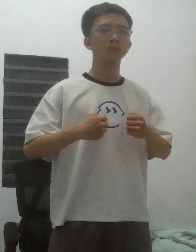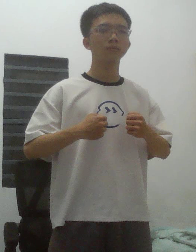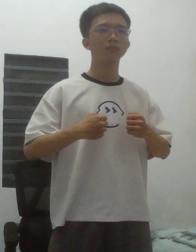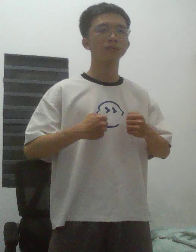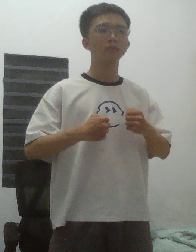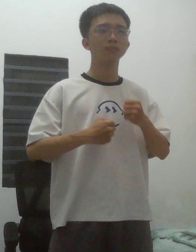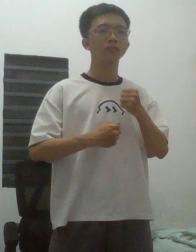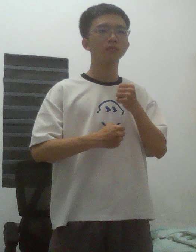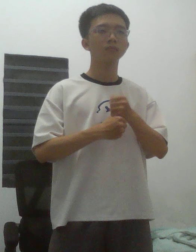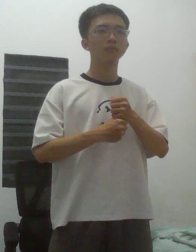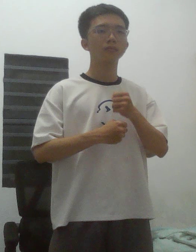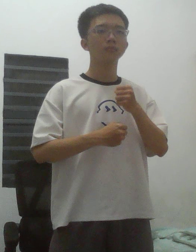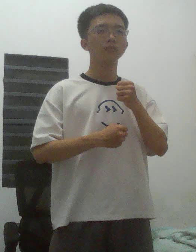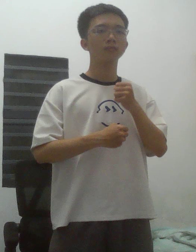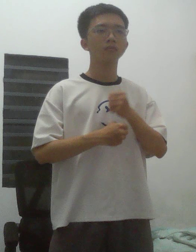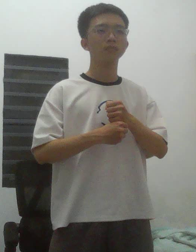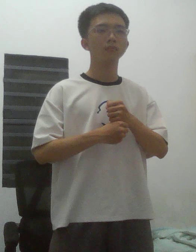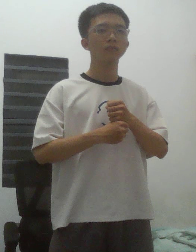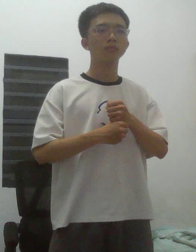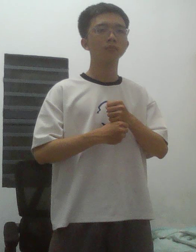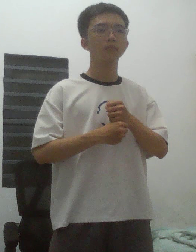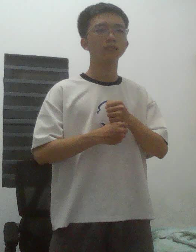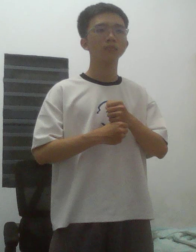cong viec